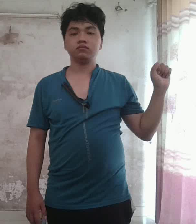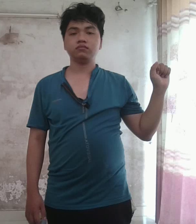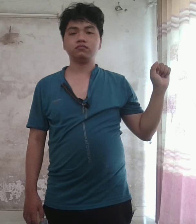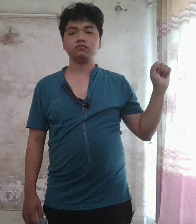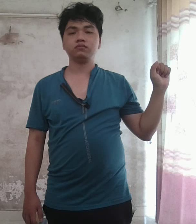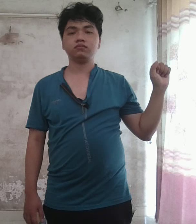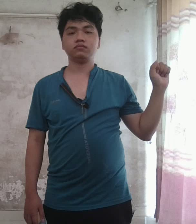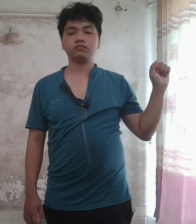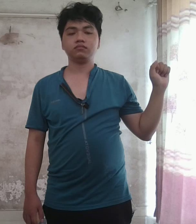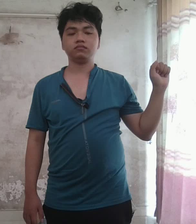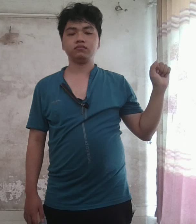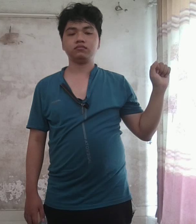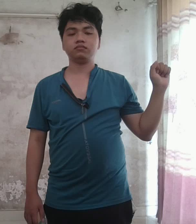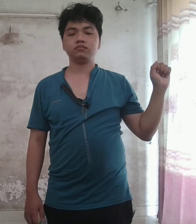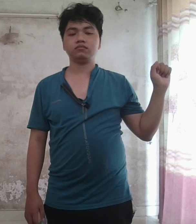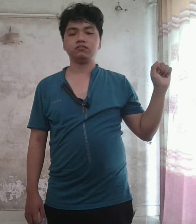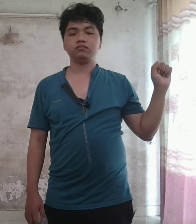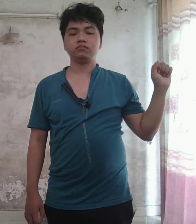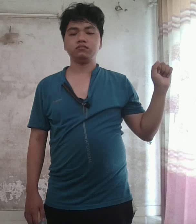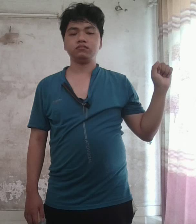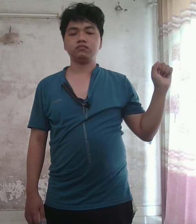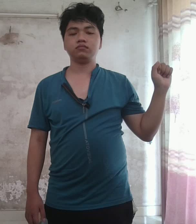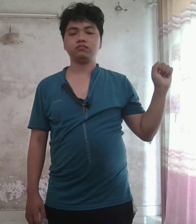a